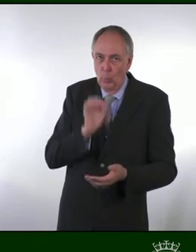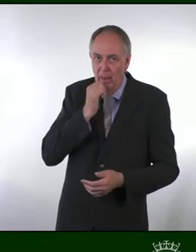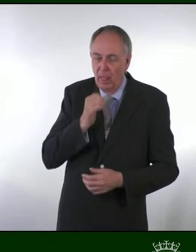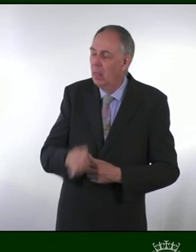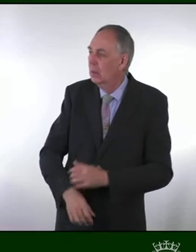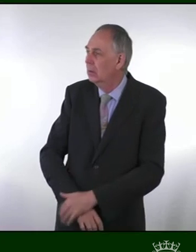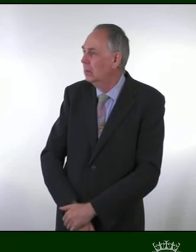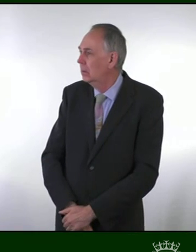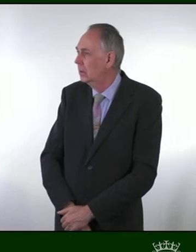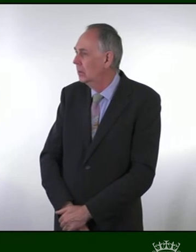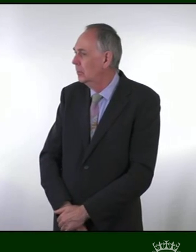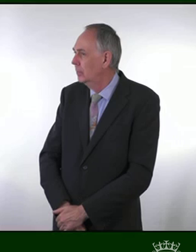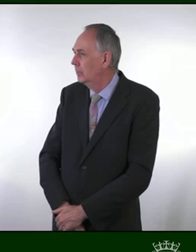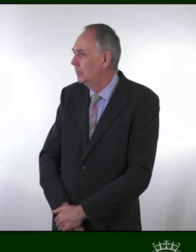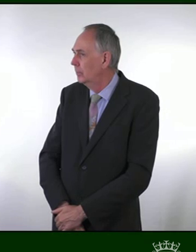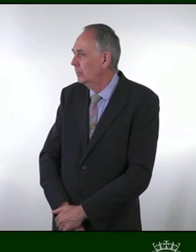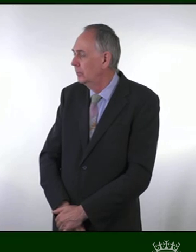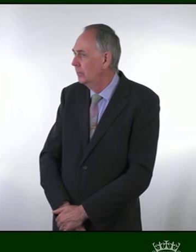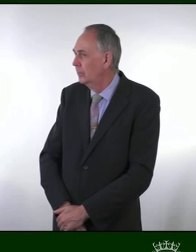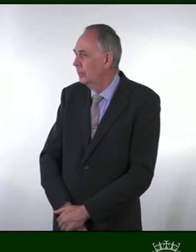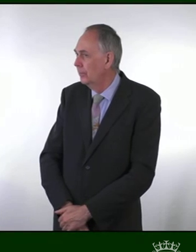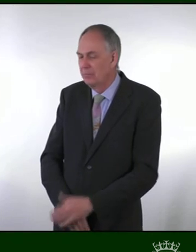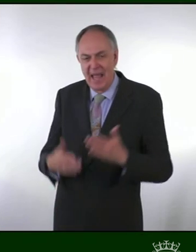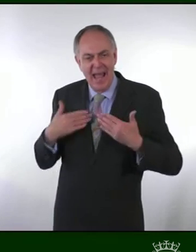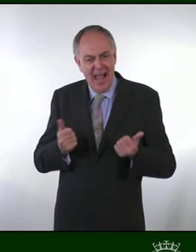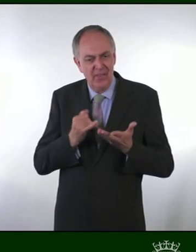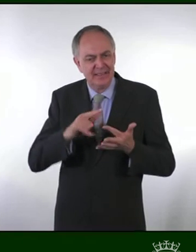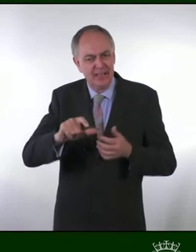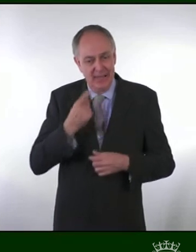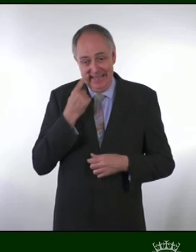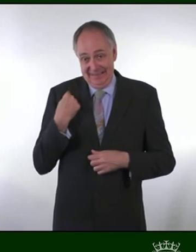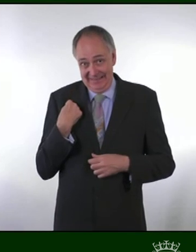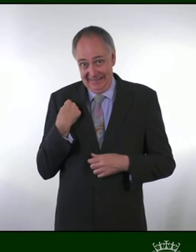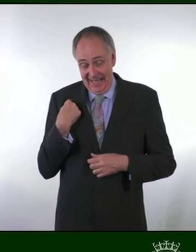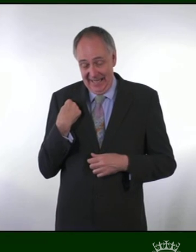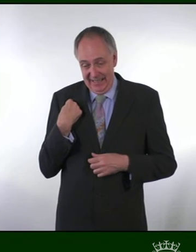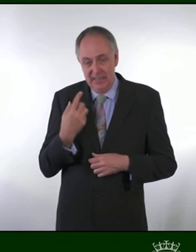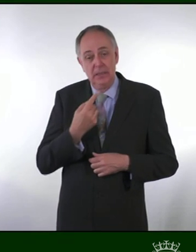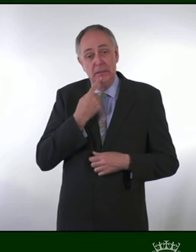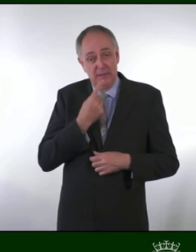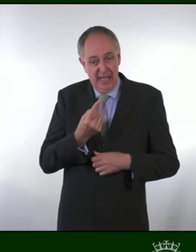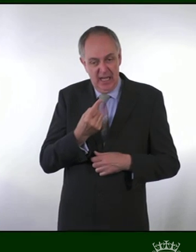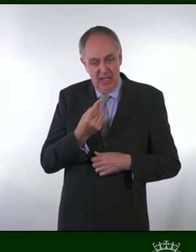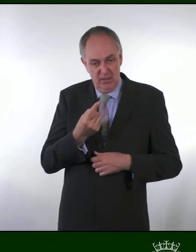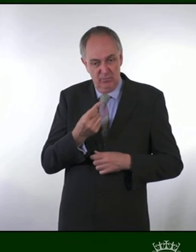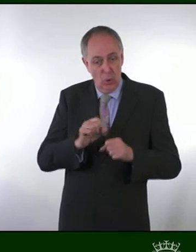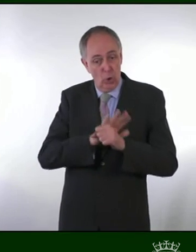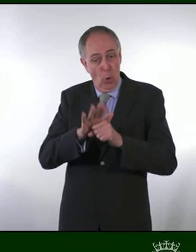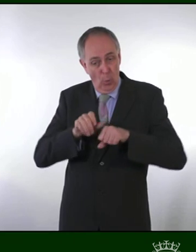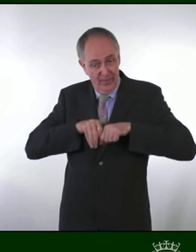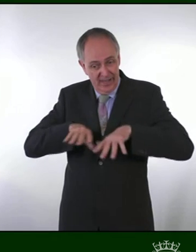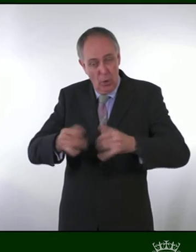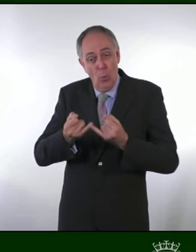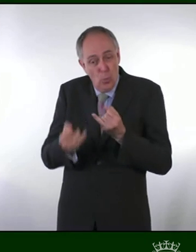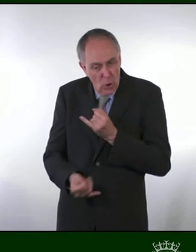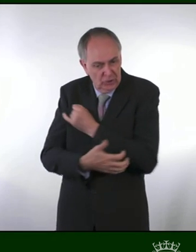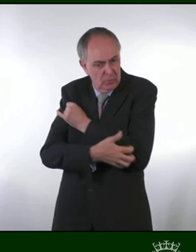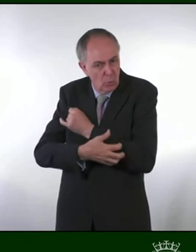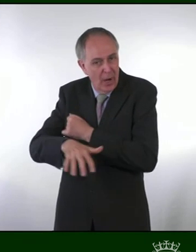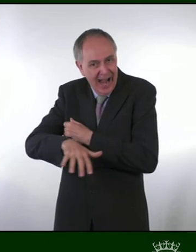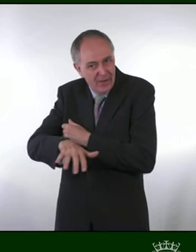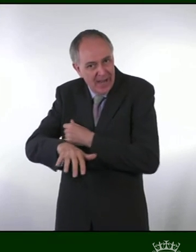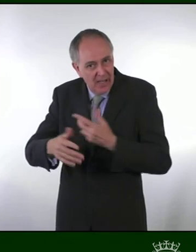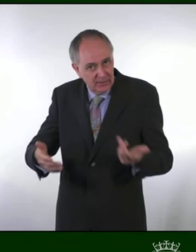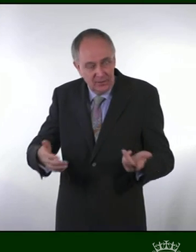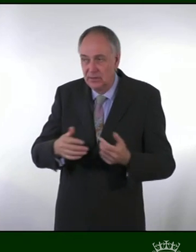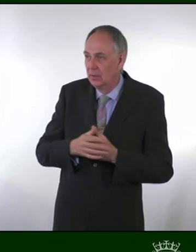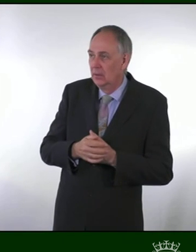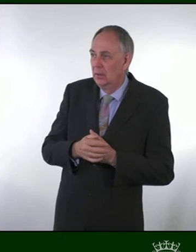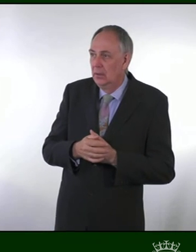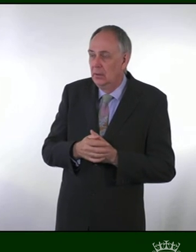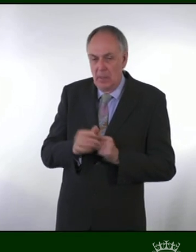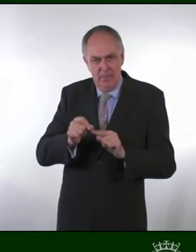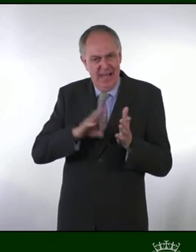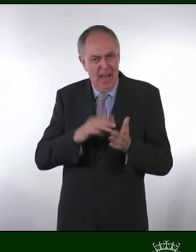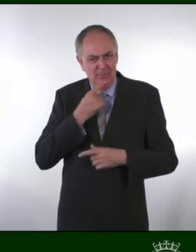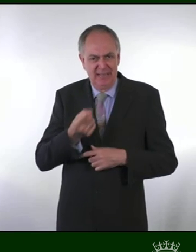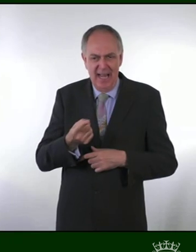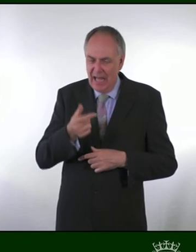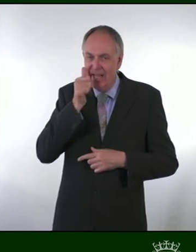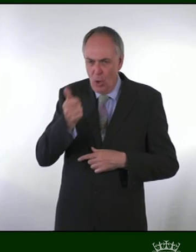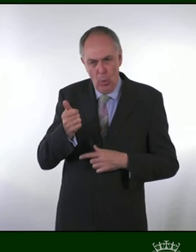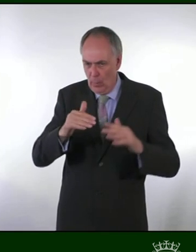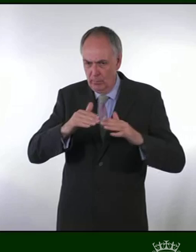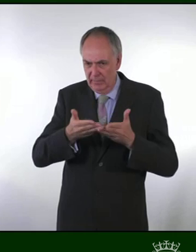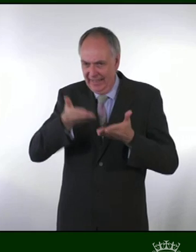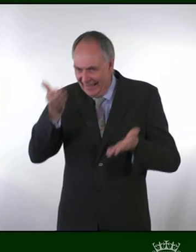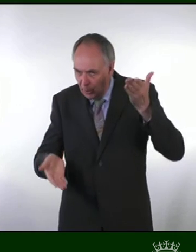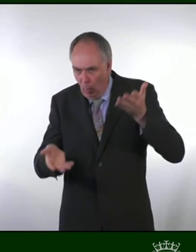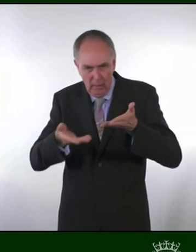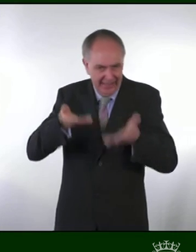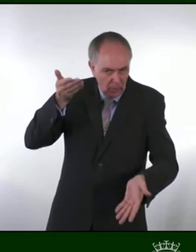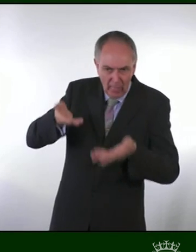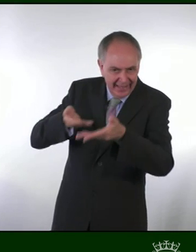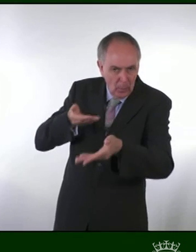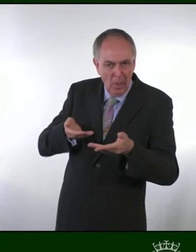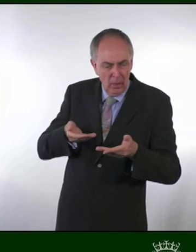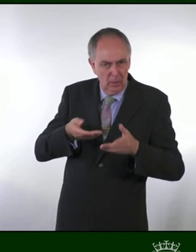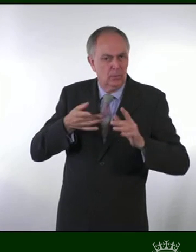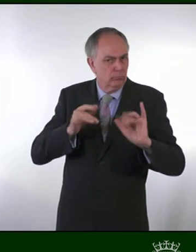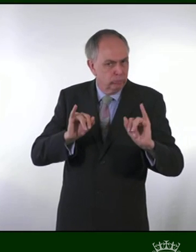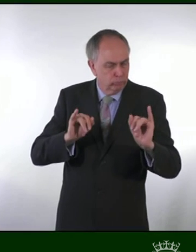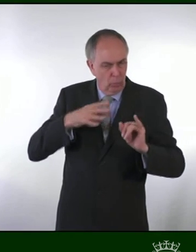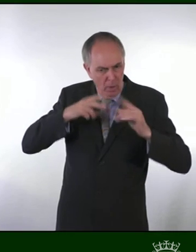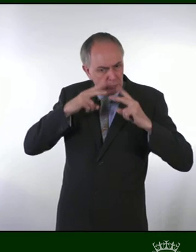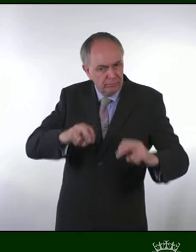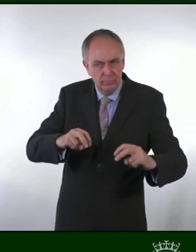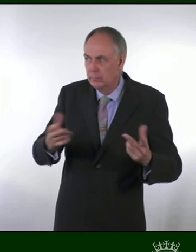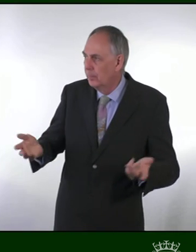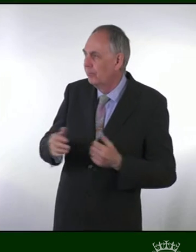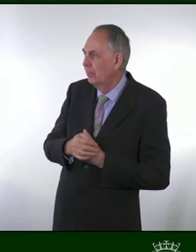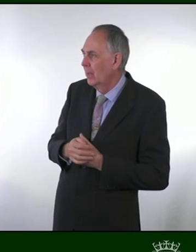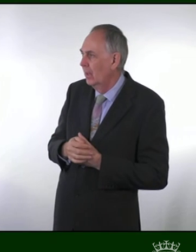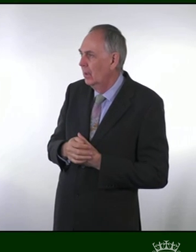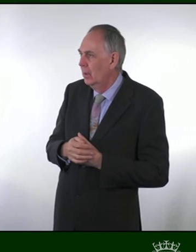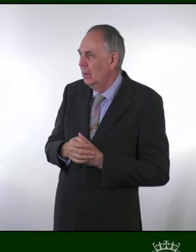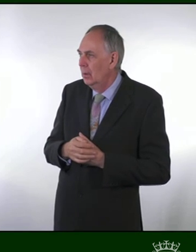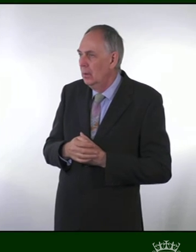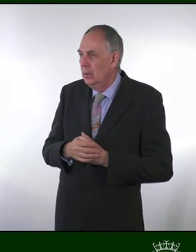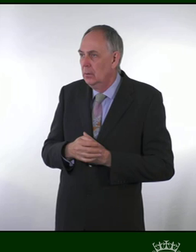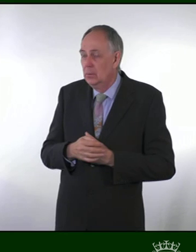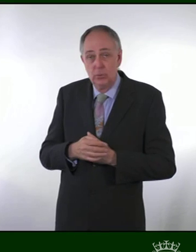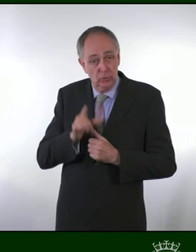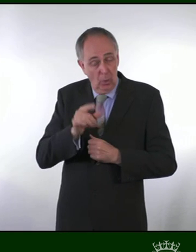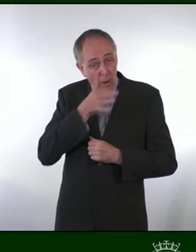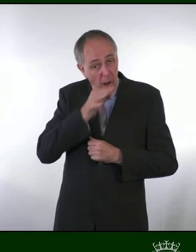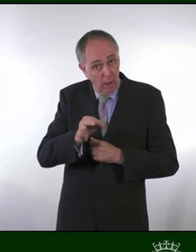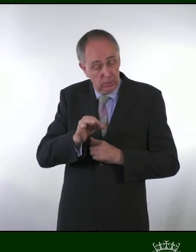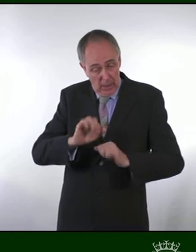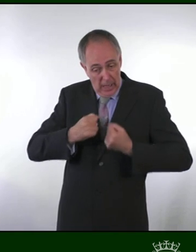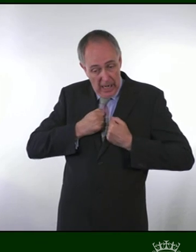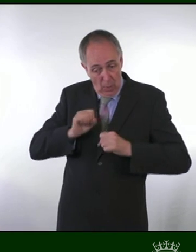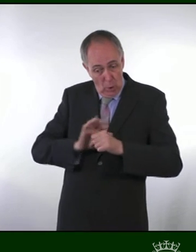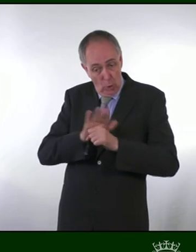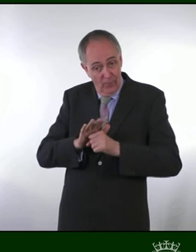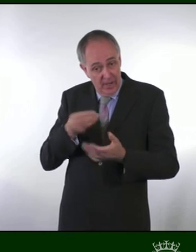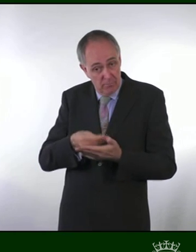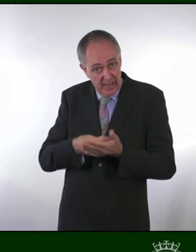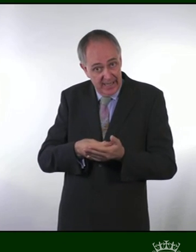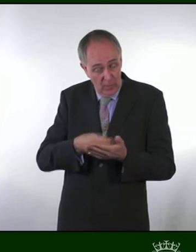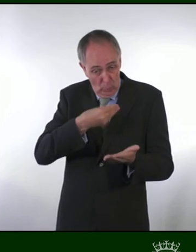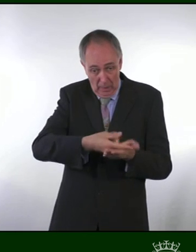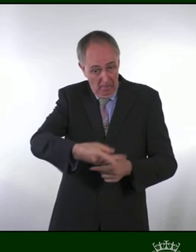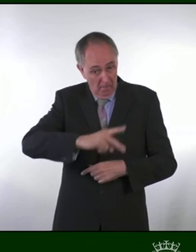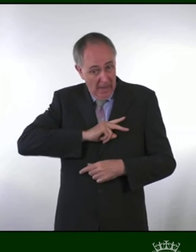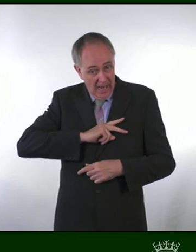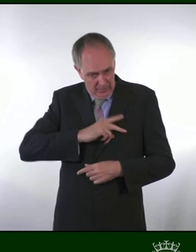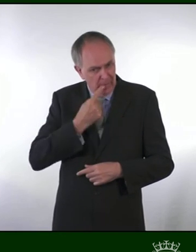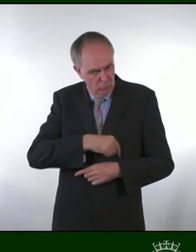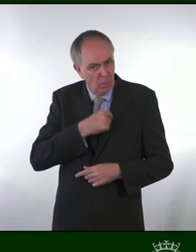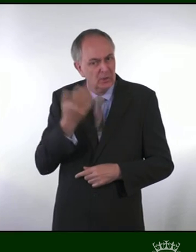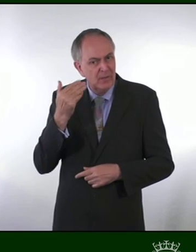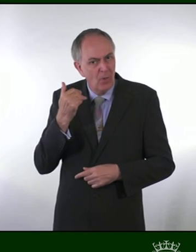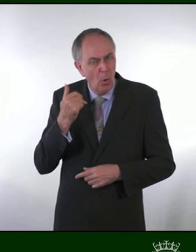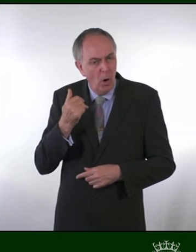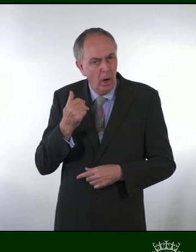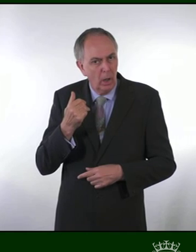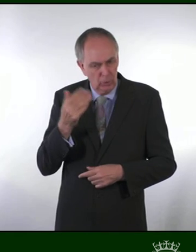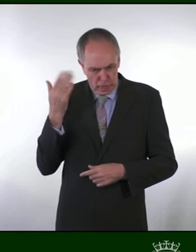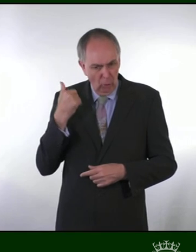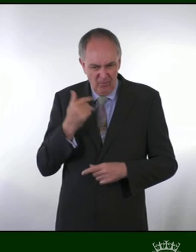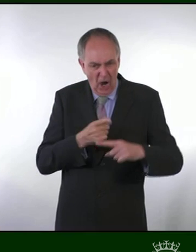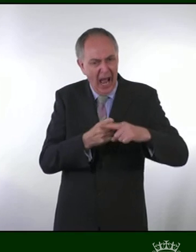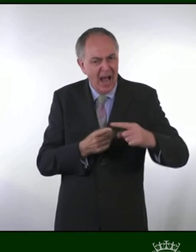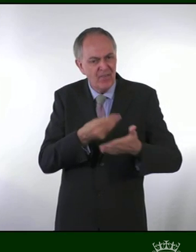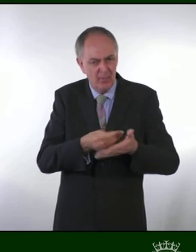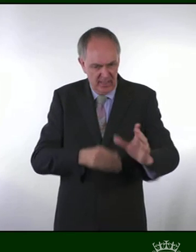In view of the Health Secretary admitting yesterday that covid outbreaks are worse in deprived areas and that our great cities have been hardest hit—the Prime Minister said earlier in the session that he takes these inequalities very seriously—will he now promise me that Liverpool City Council and Knowsley Council will get the full costs of their covid spend reimbursed, as they were told they would, instead of only half, which is what they have been allocated?